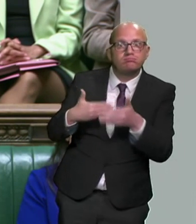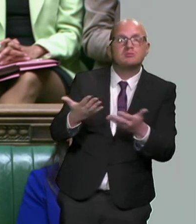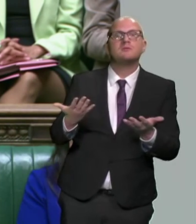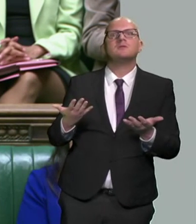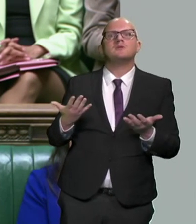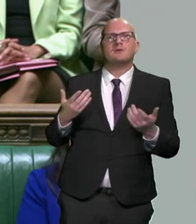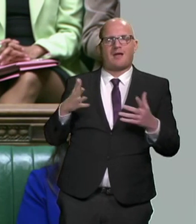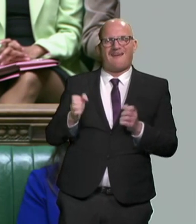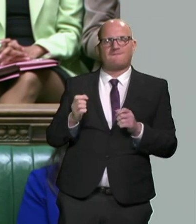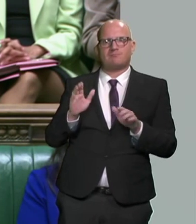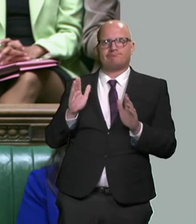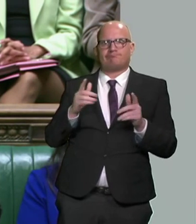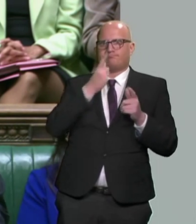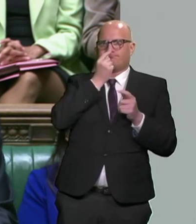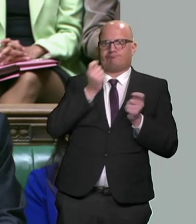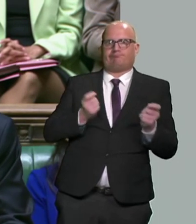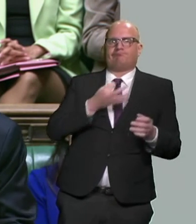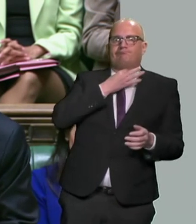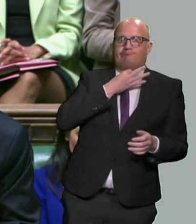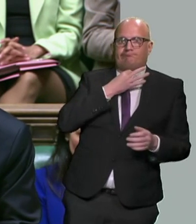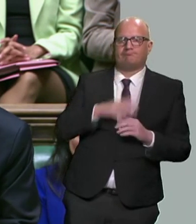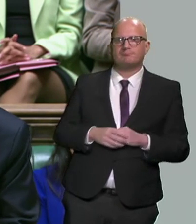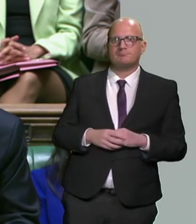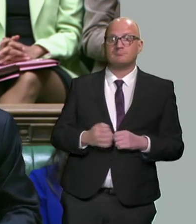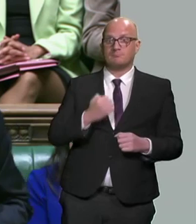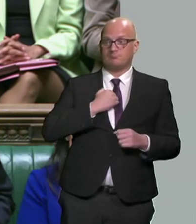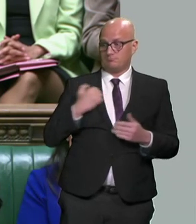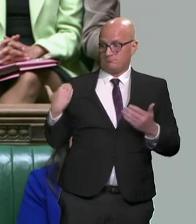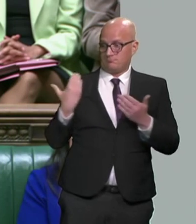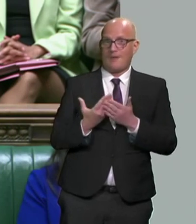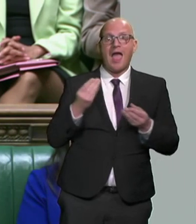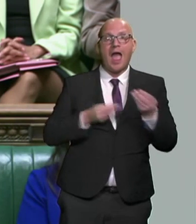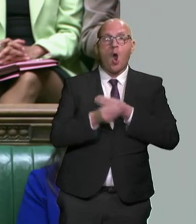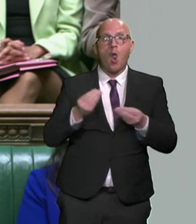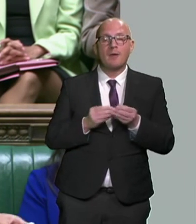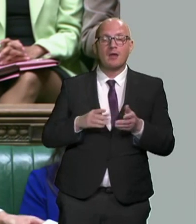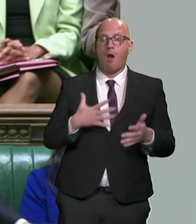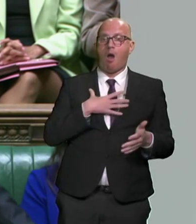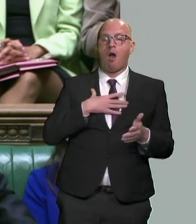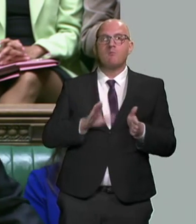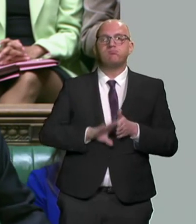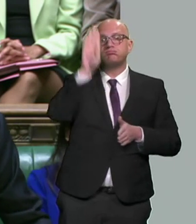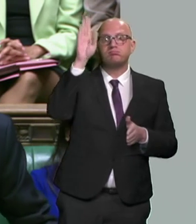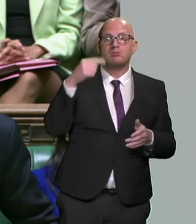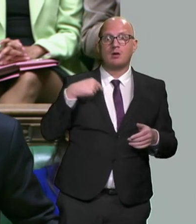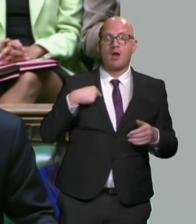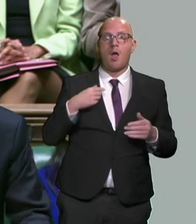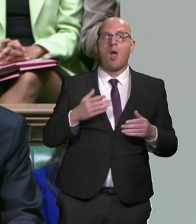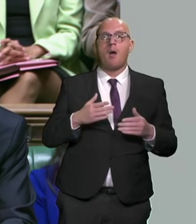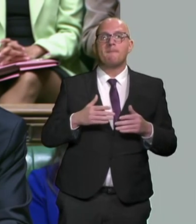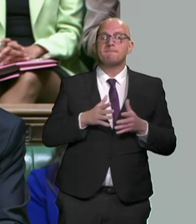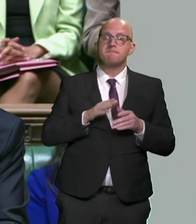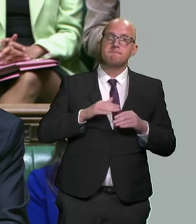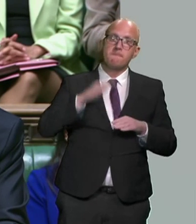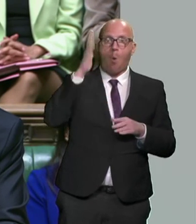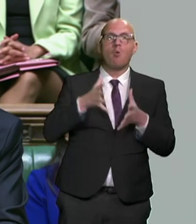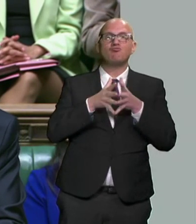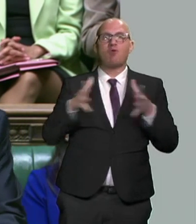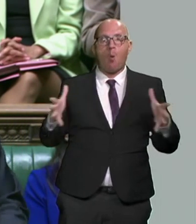We came into this crisis with our economy growing faster than expected, with the UK having the highest growth in the G7 last year.